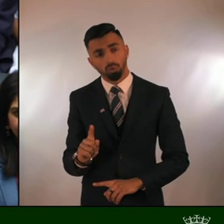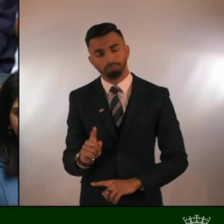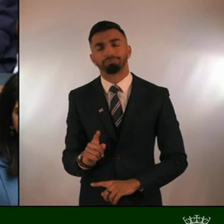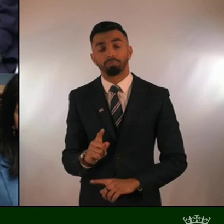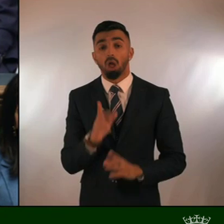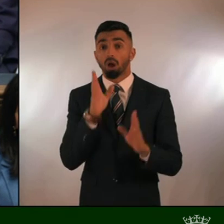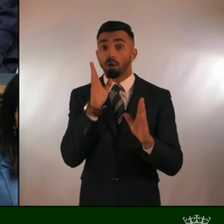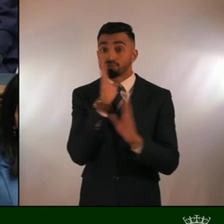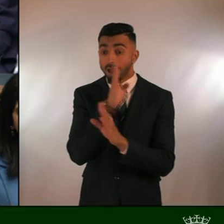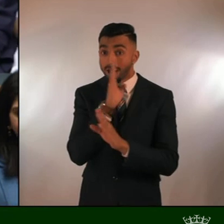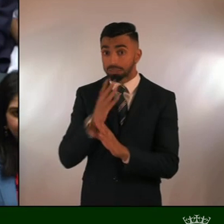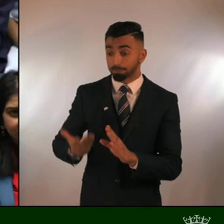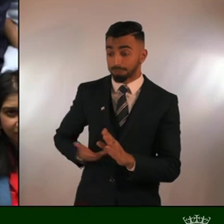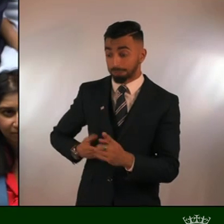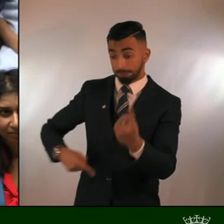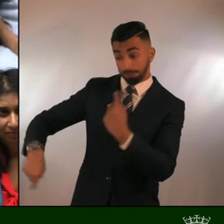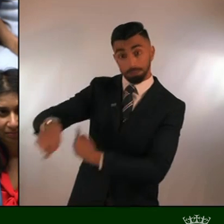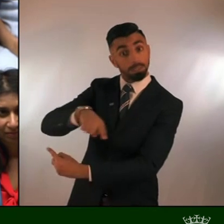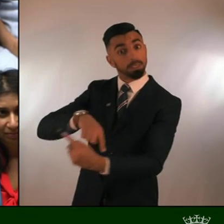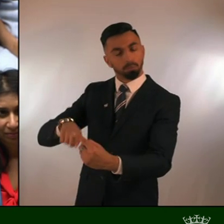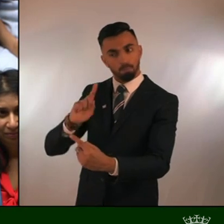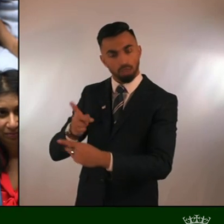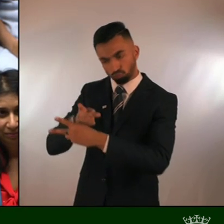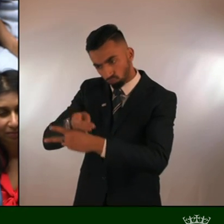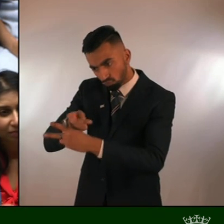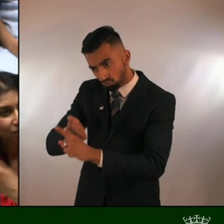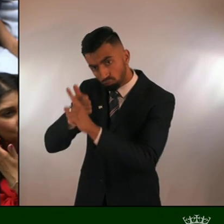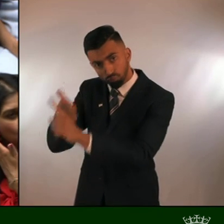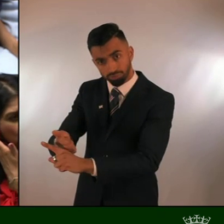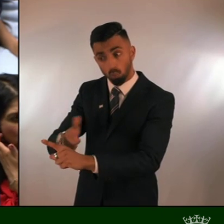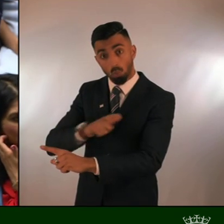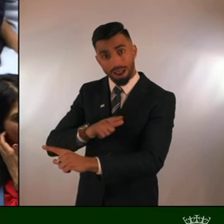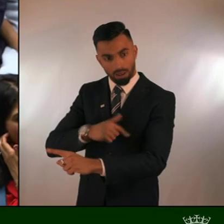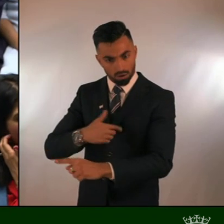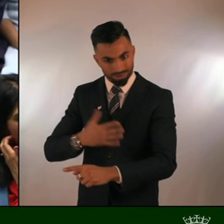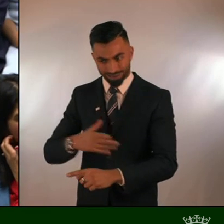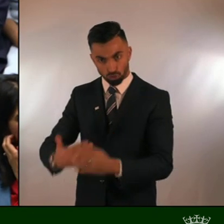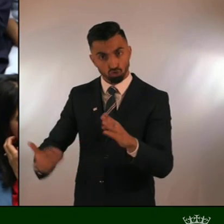That is what drives growth; that is what creates jobs; that is what lifts living standards.